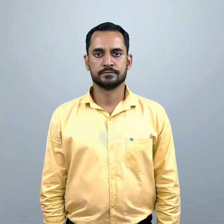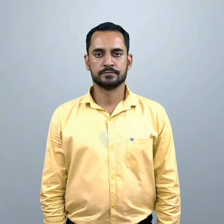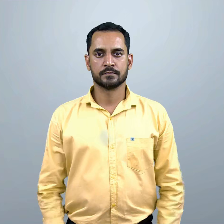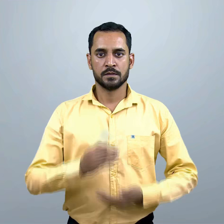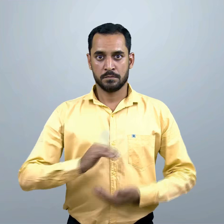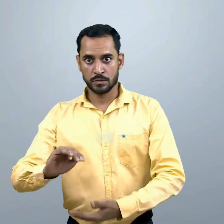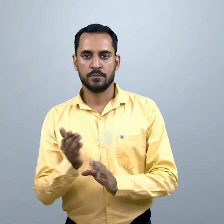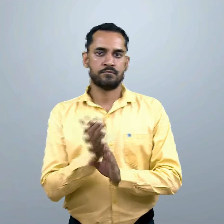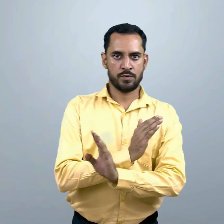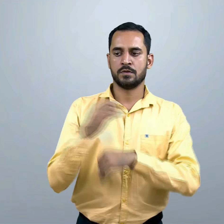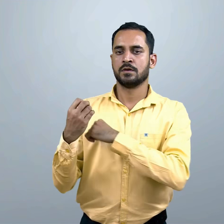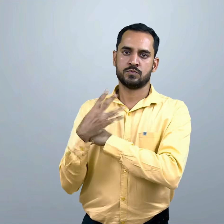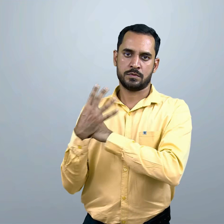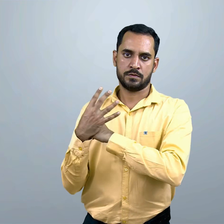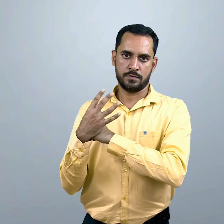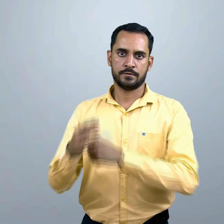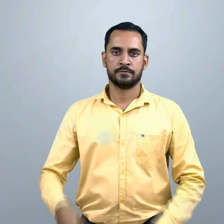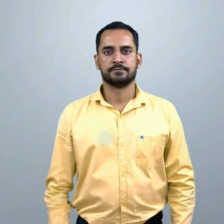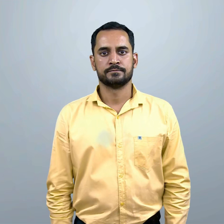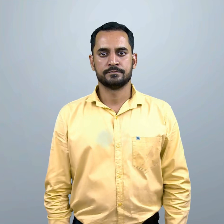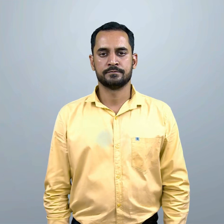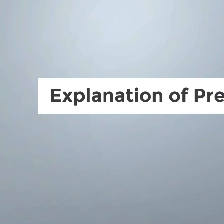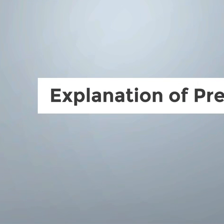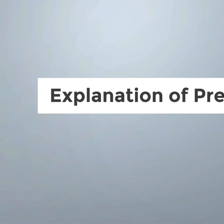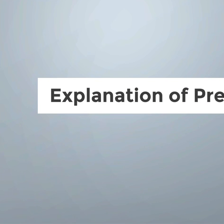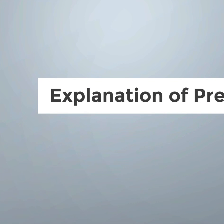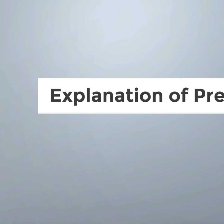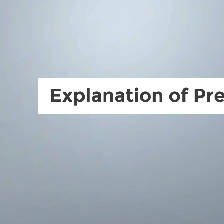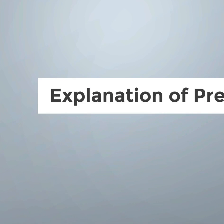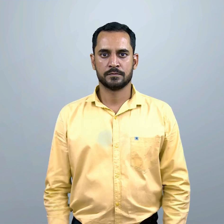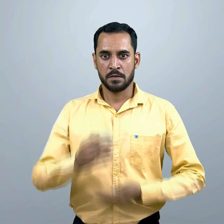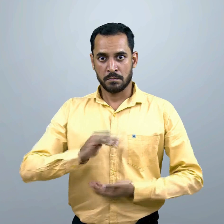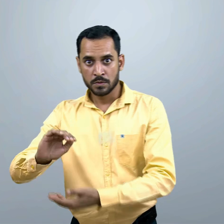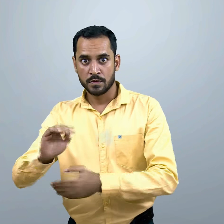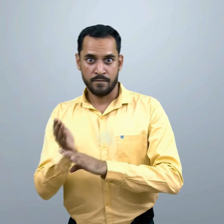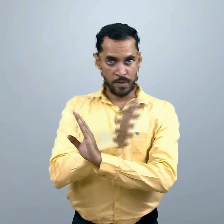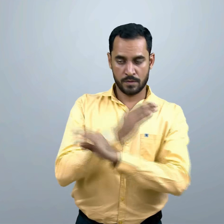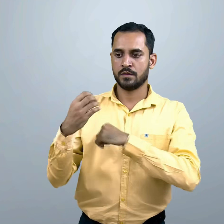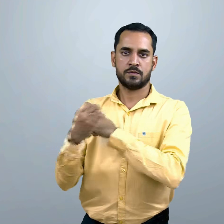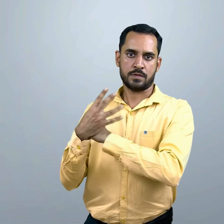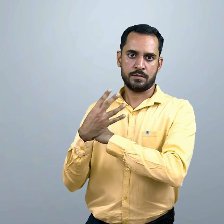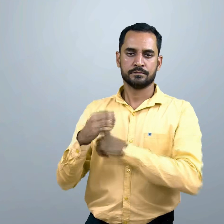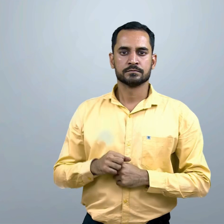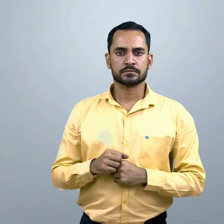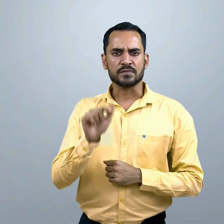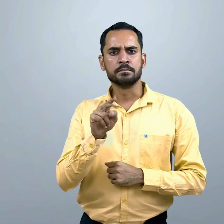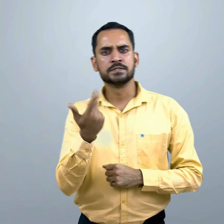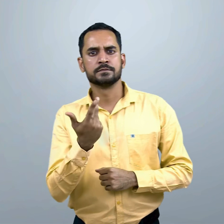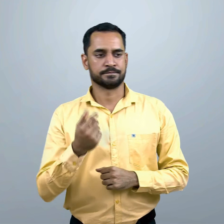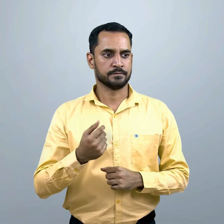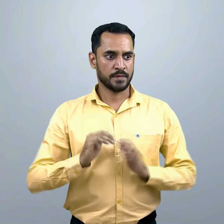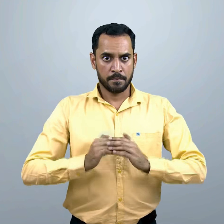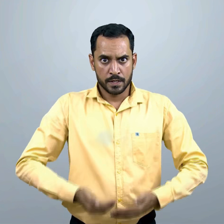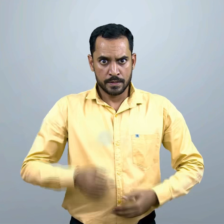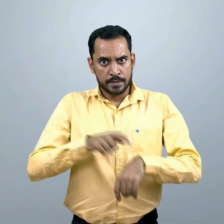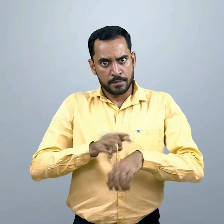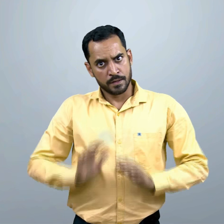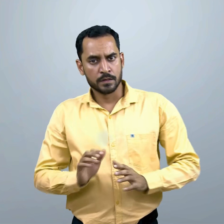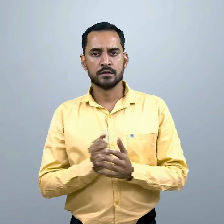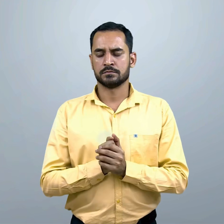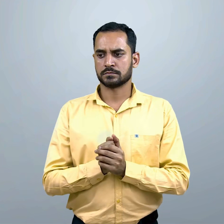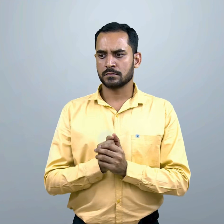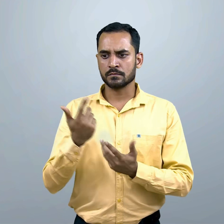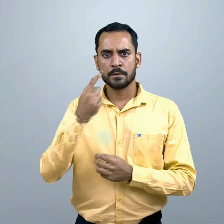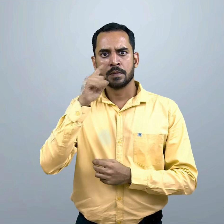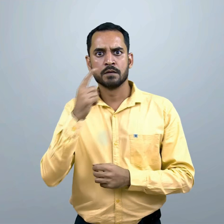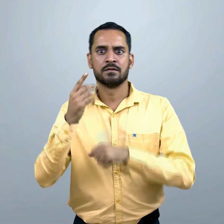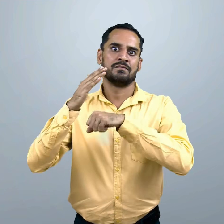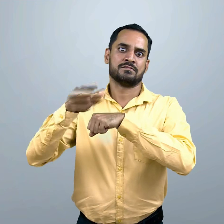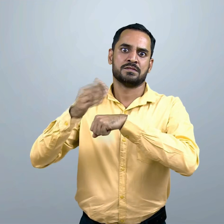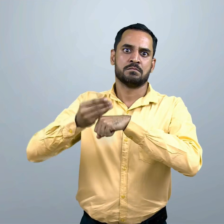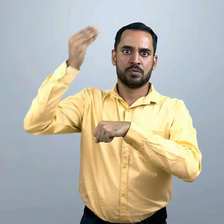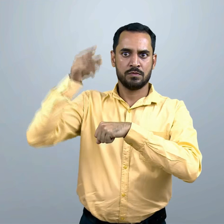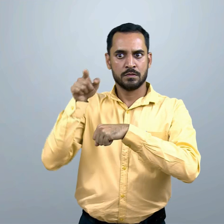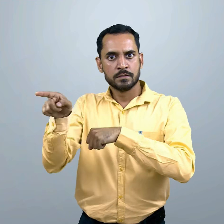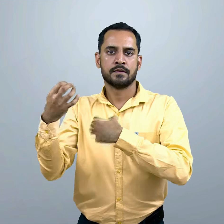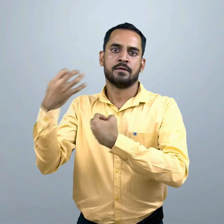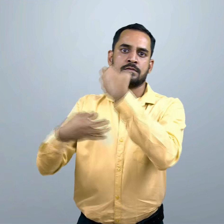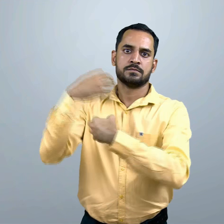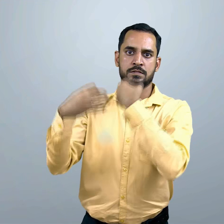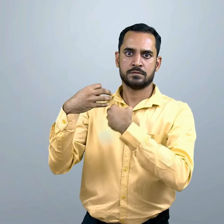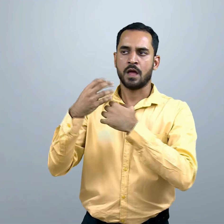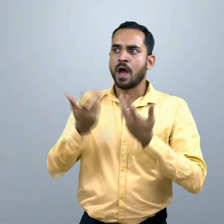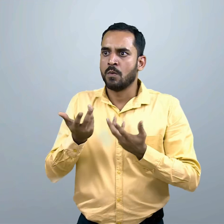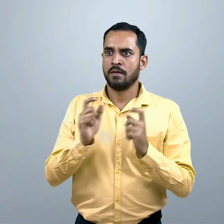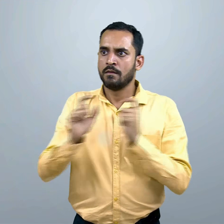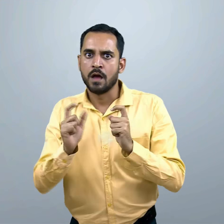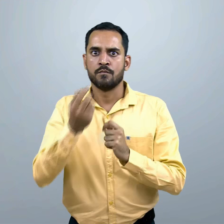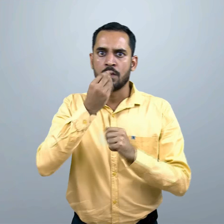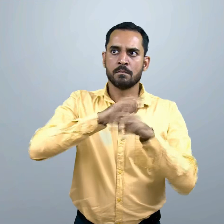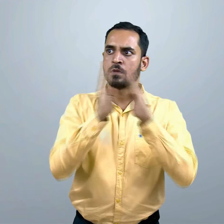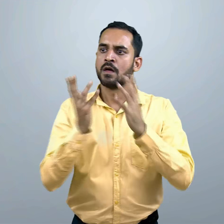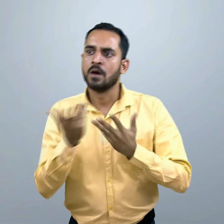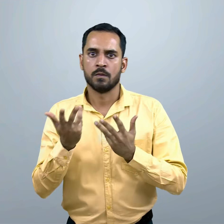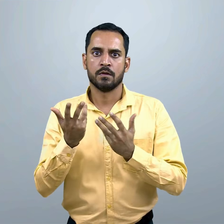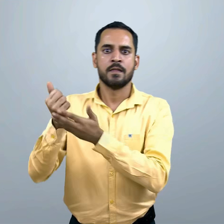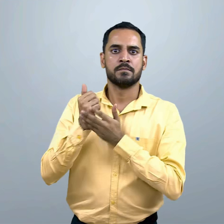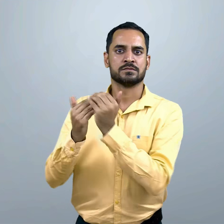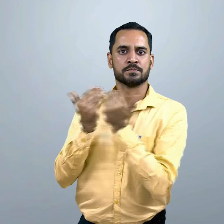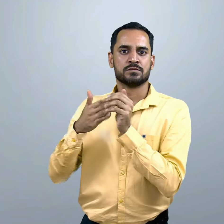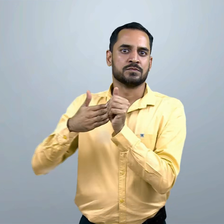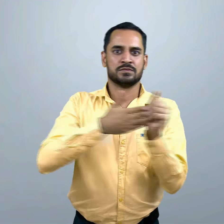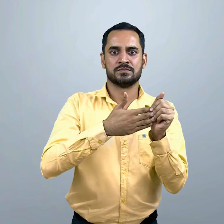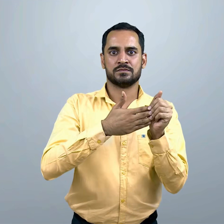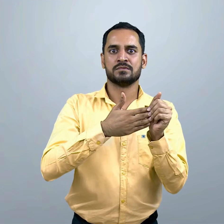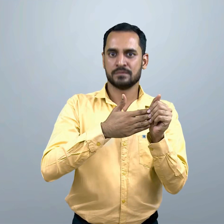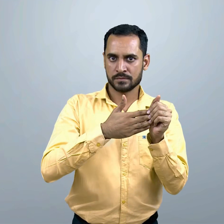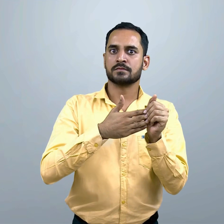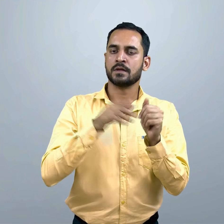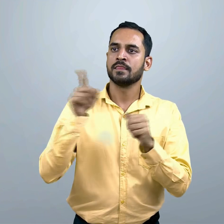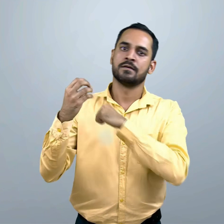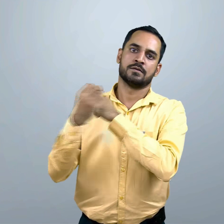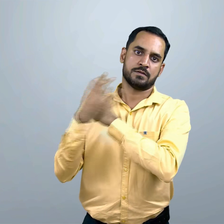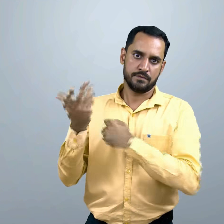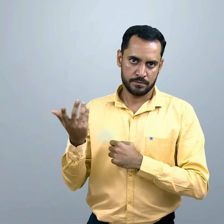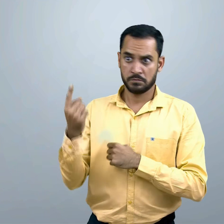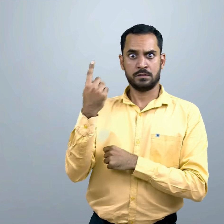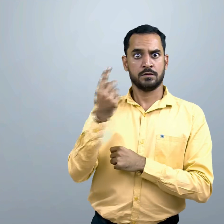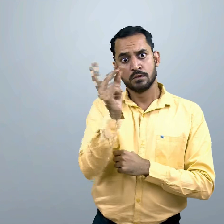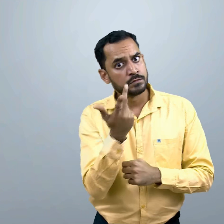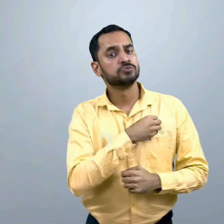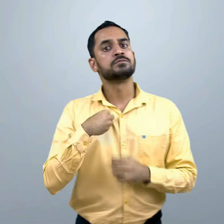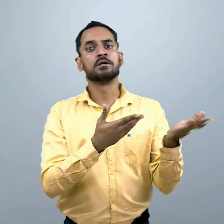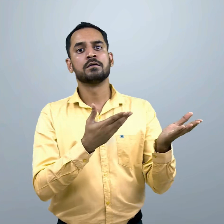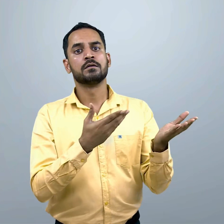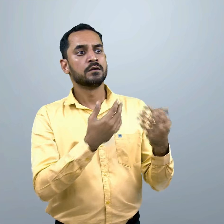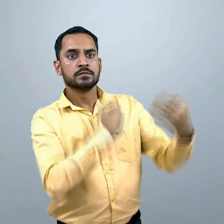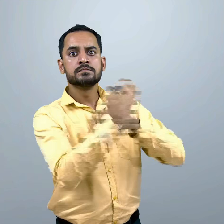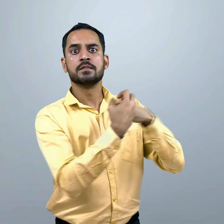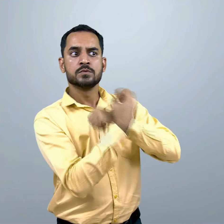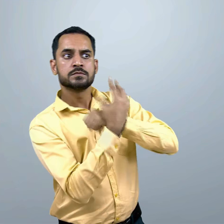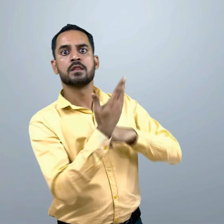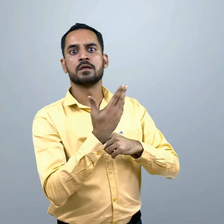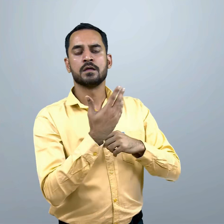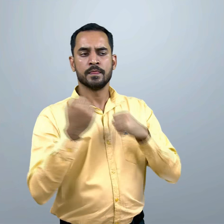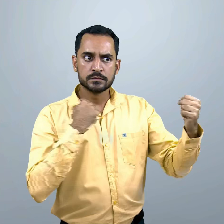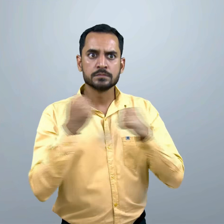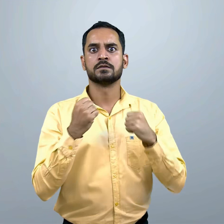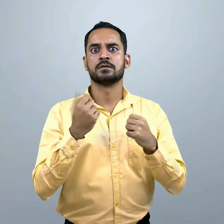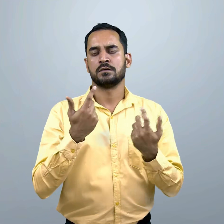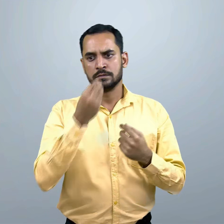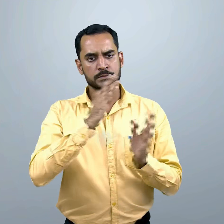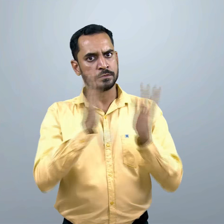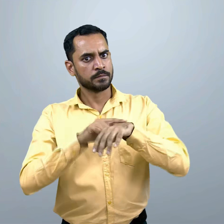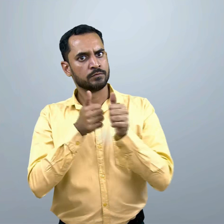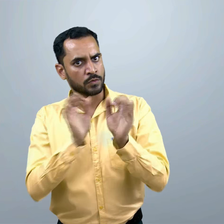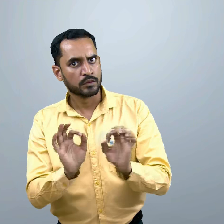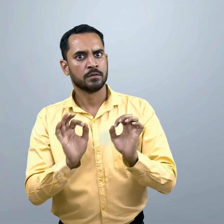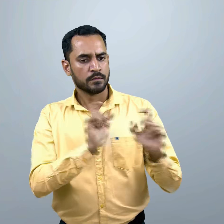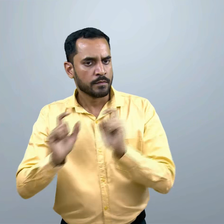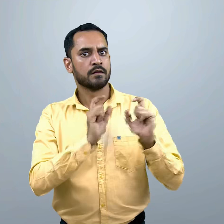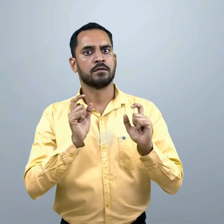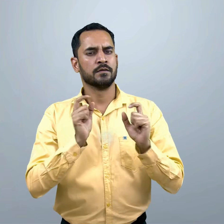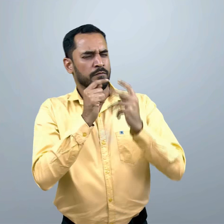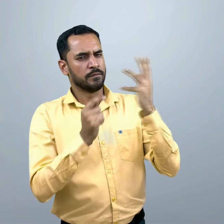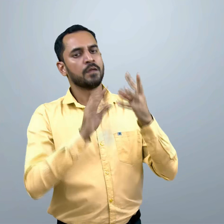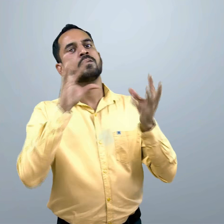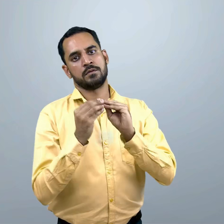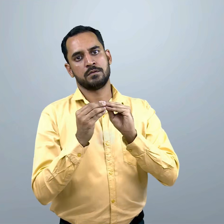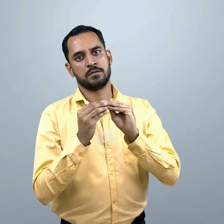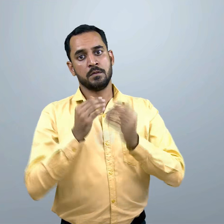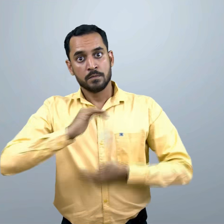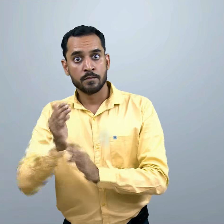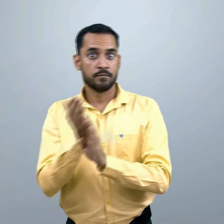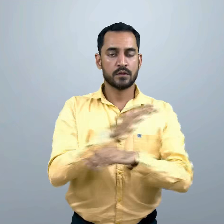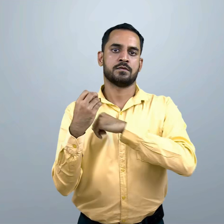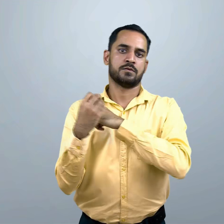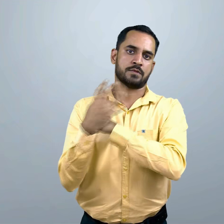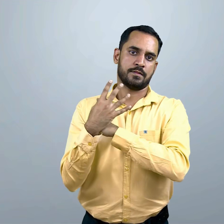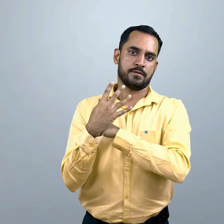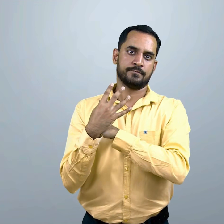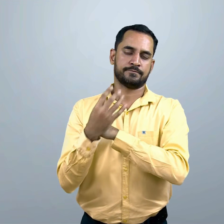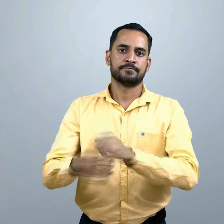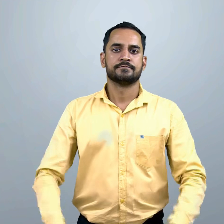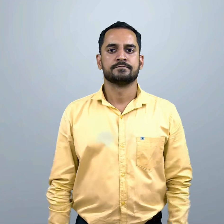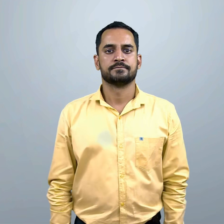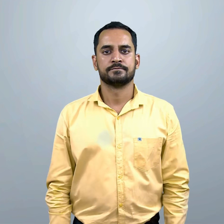Prenatal counselling